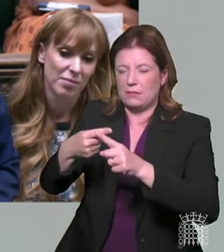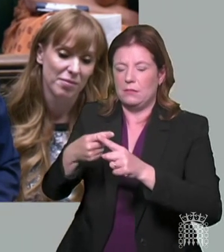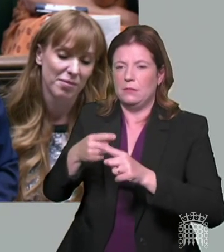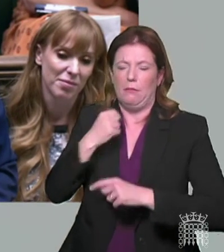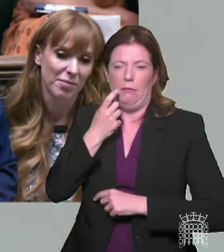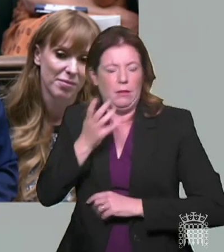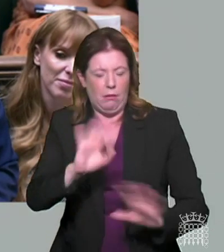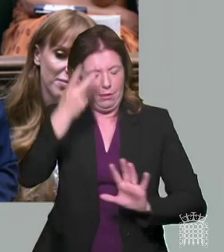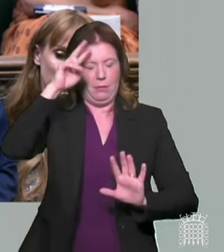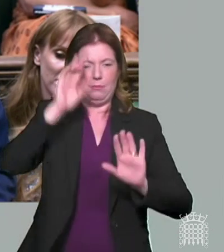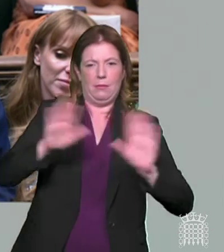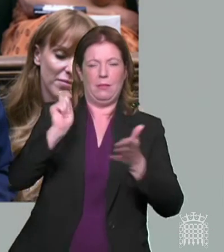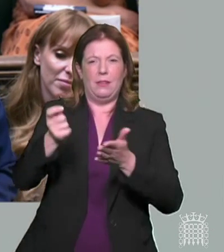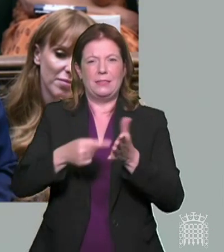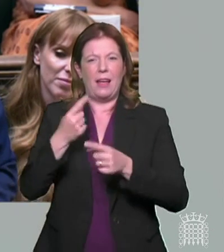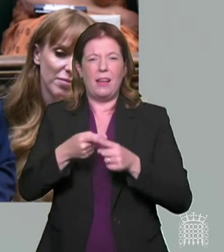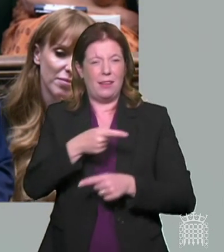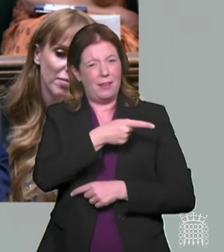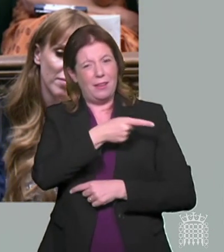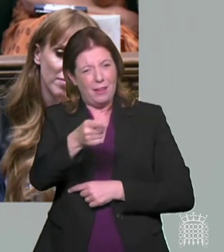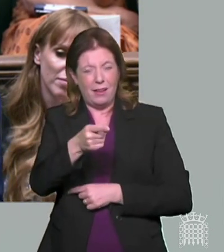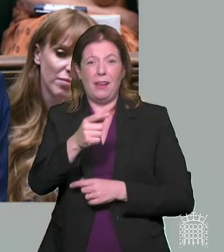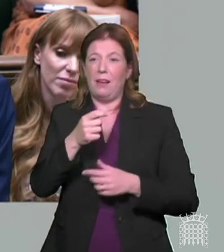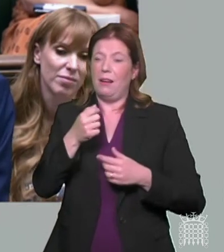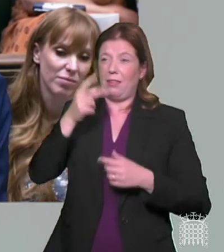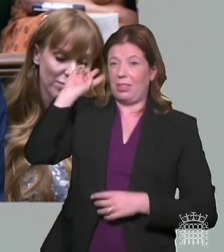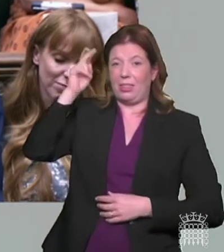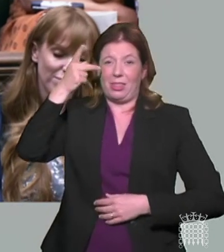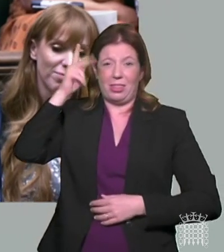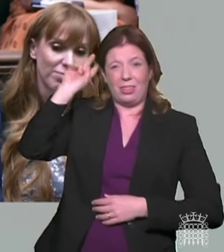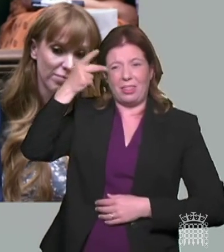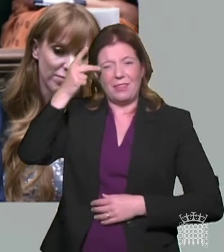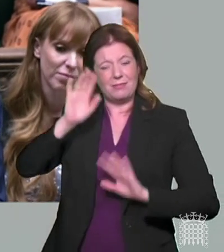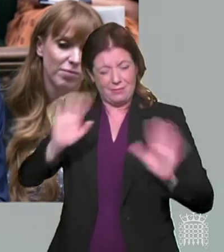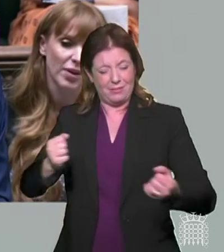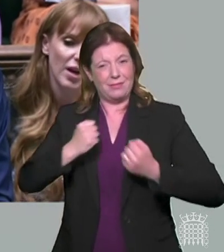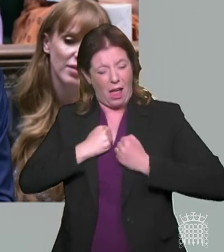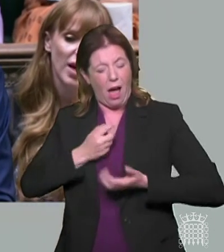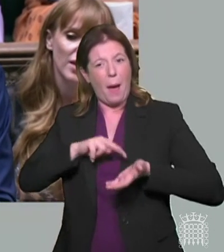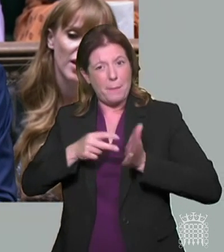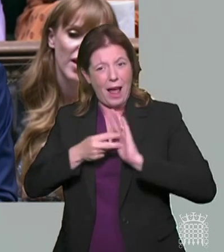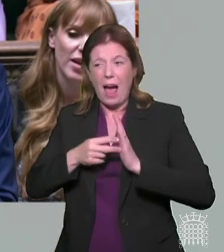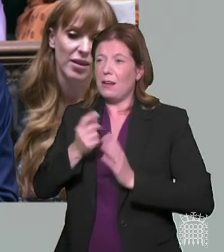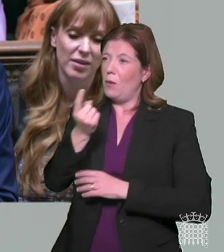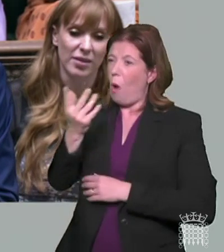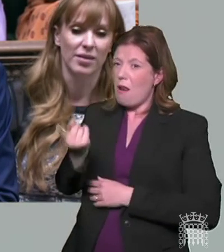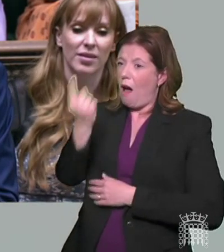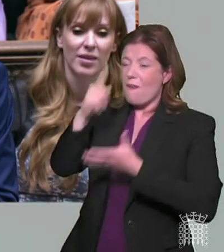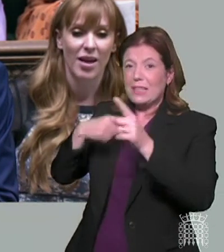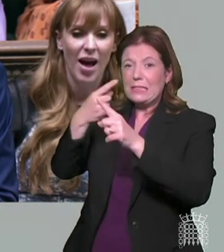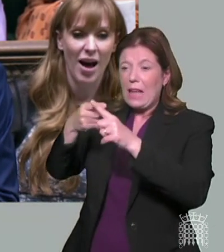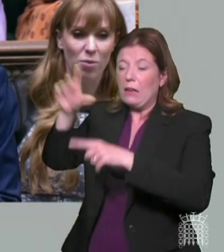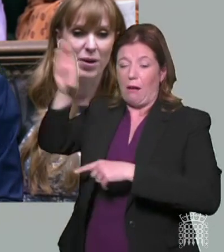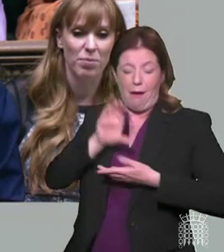When will the Prime Minister stop the hokey-cokey and just back Labour’s plan for a windfall tax to cut household bills?